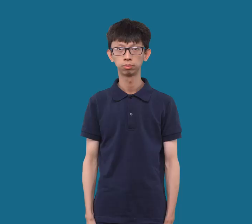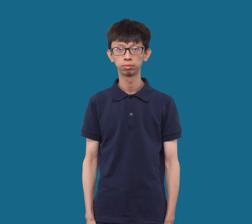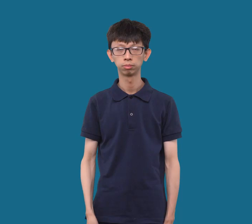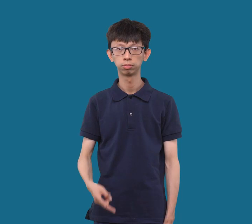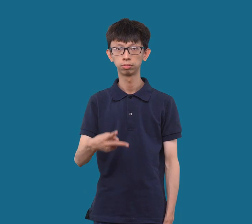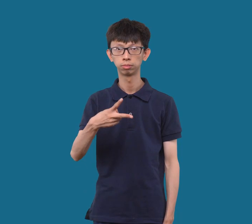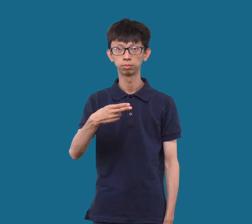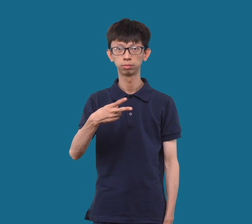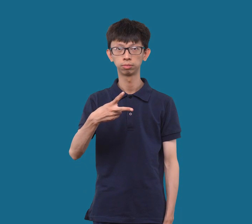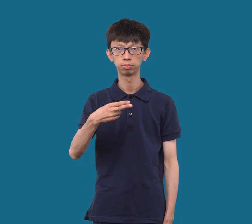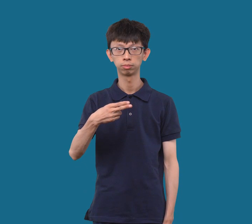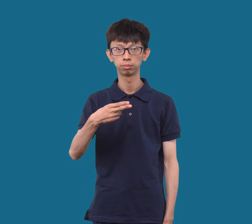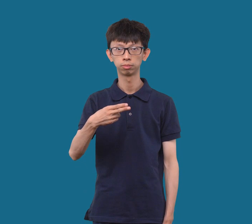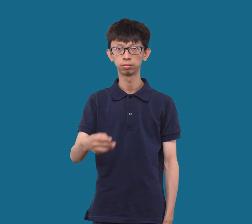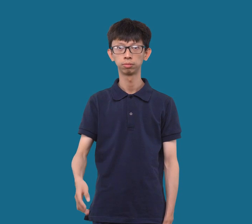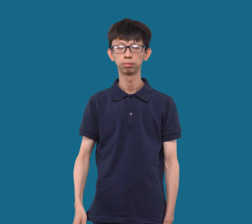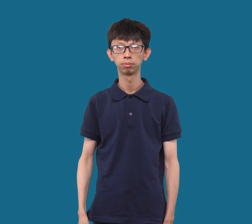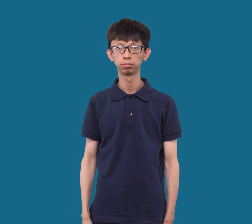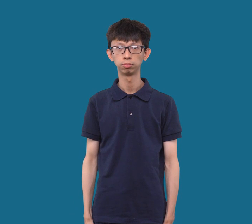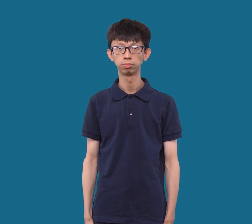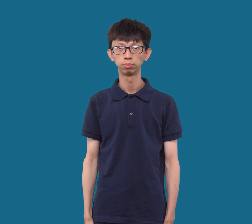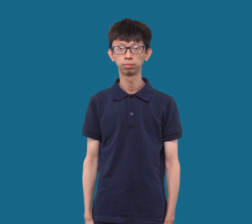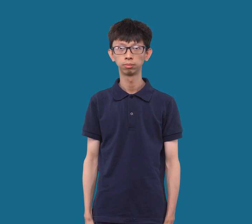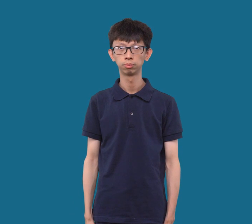kéo